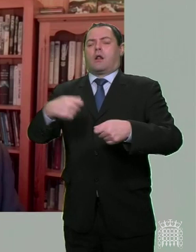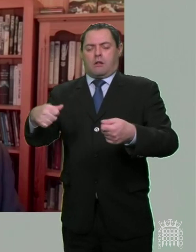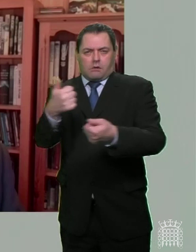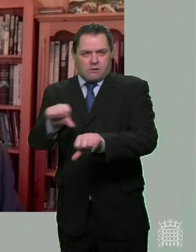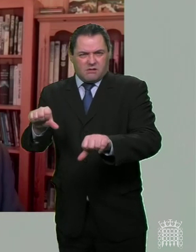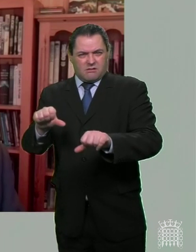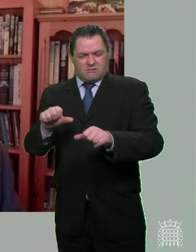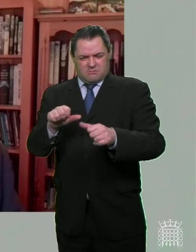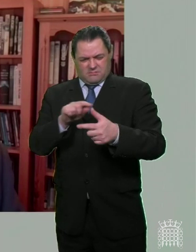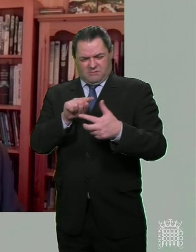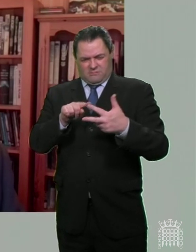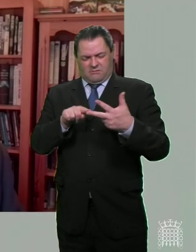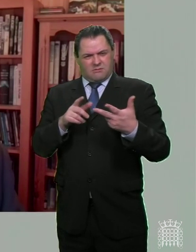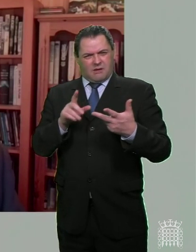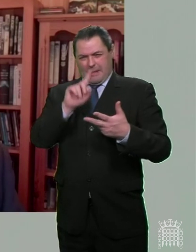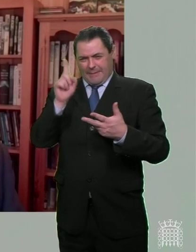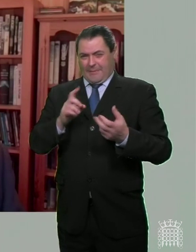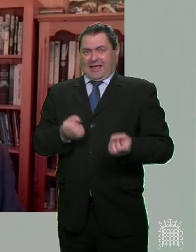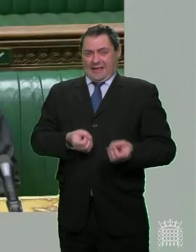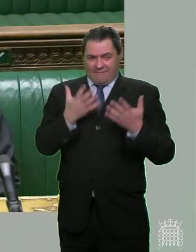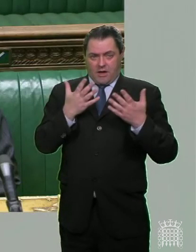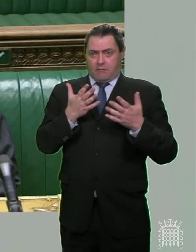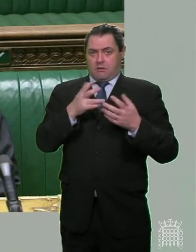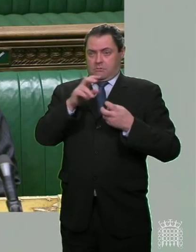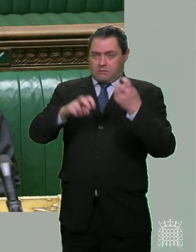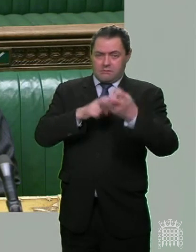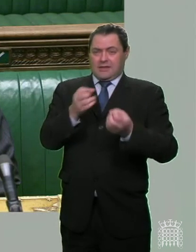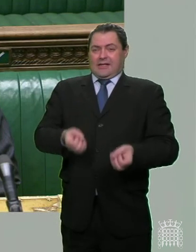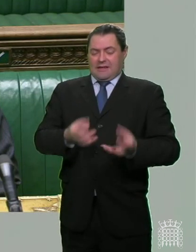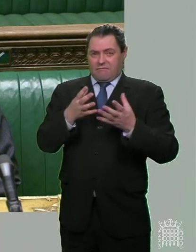People have been asked to make huge sacrifices by his Government.